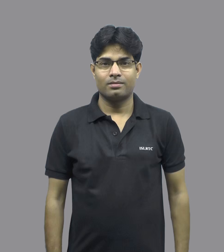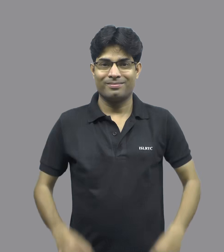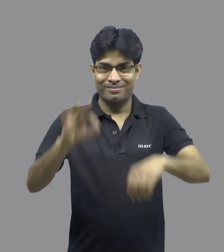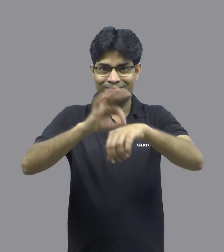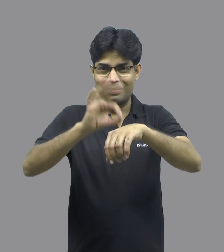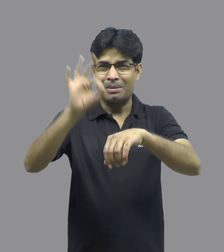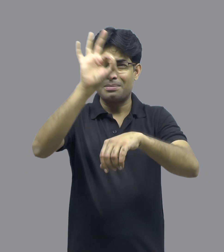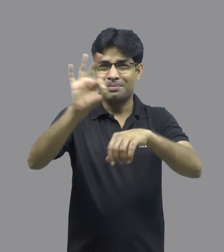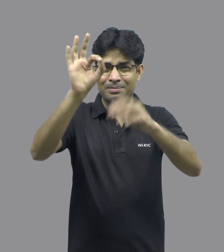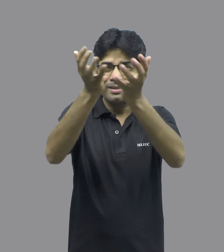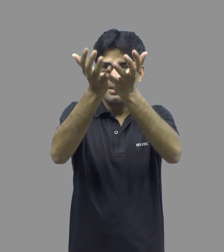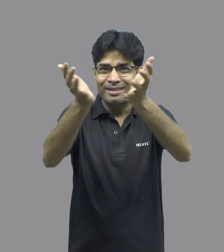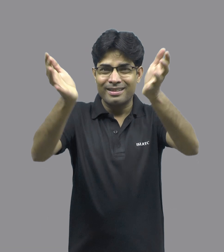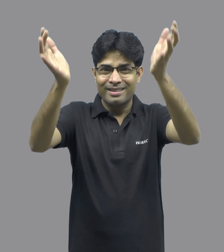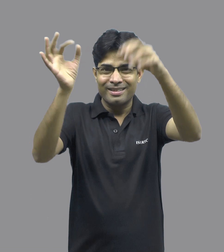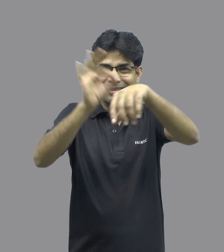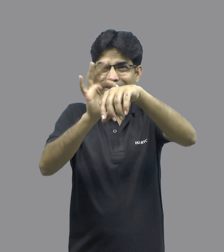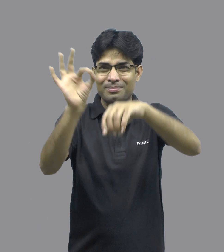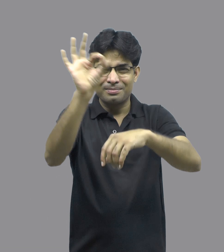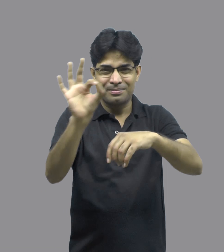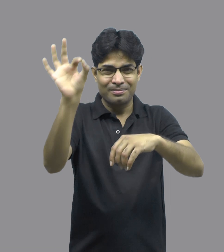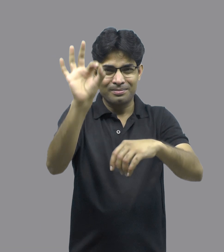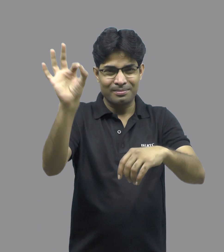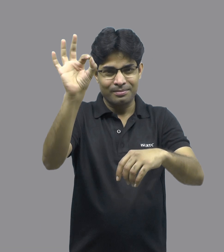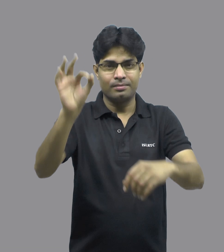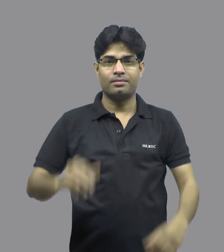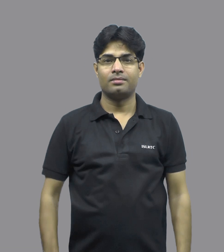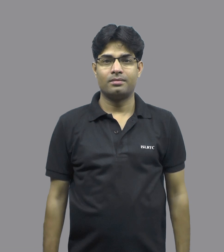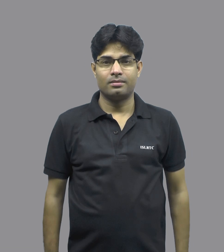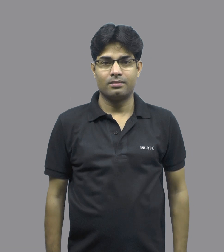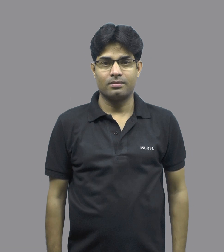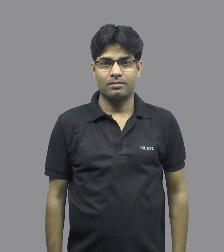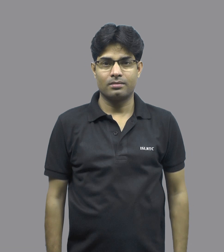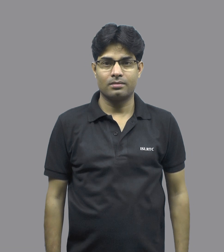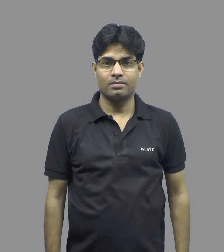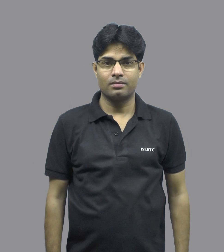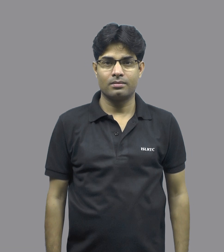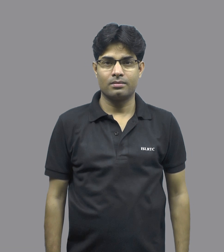Honeybee